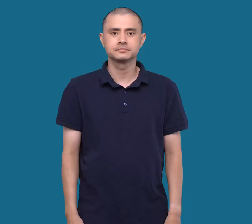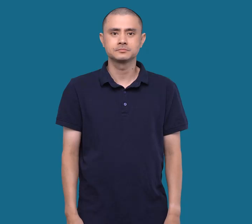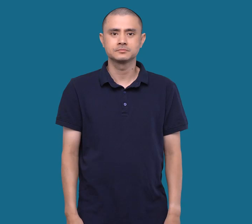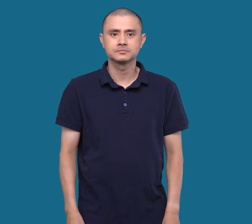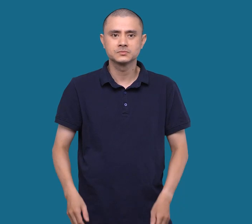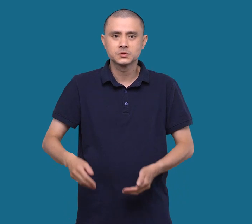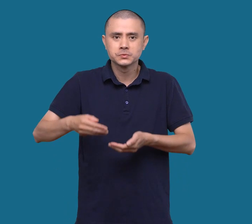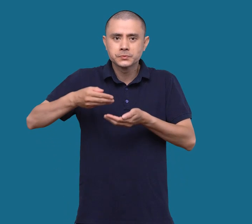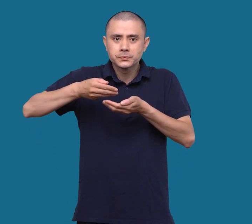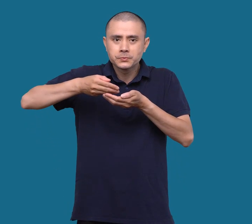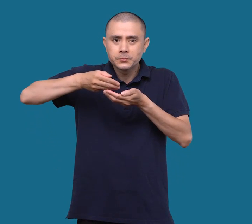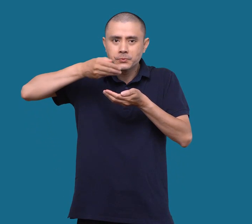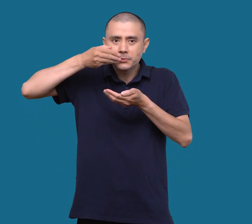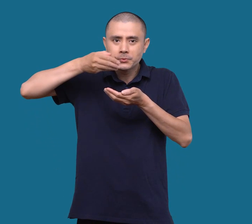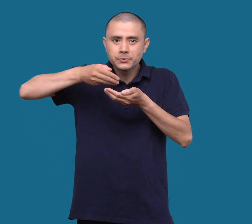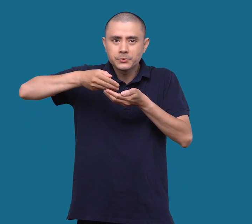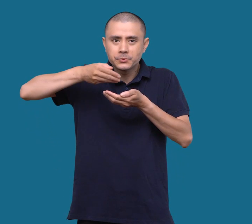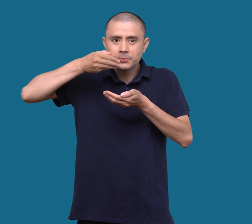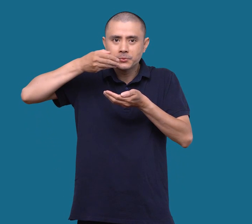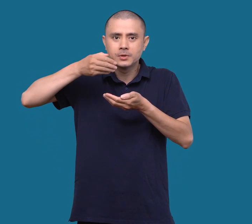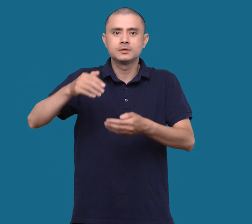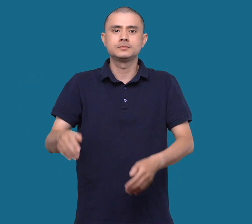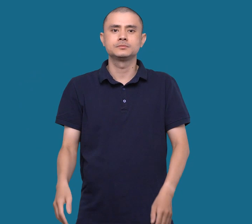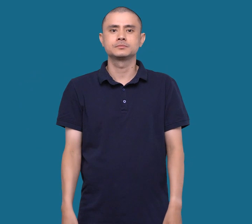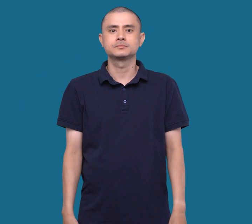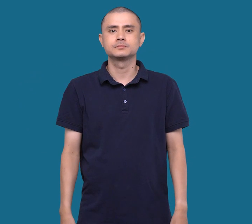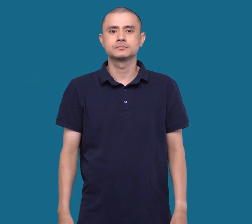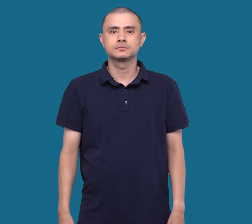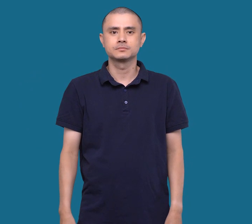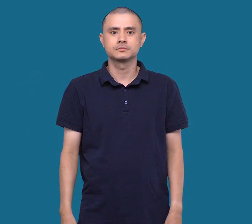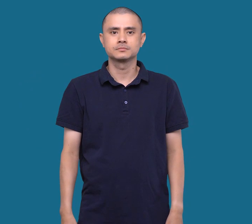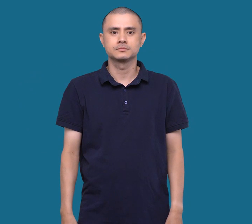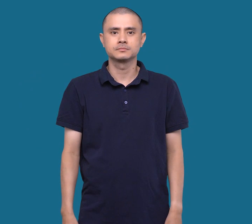súp